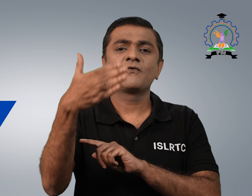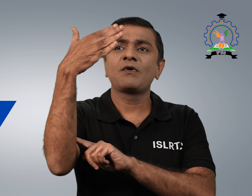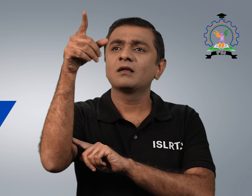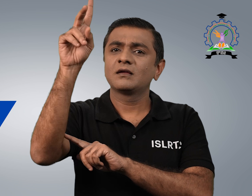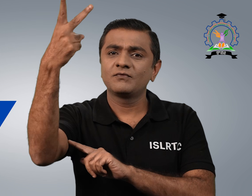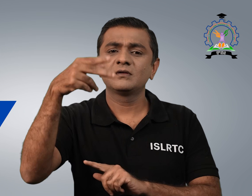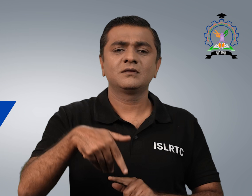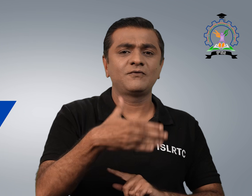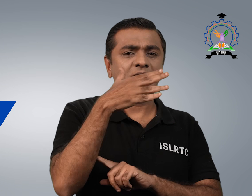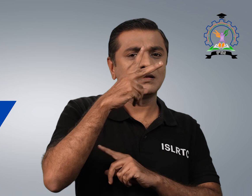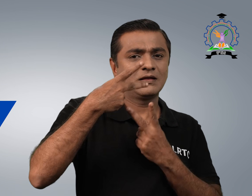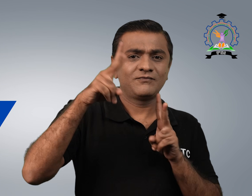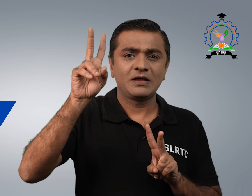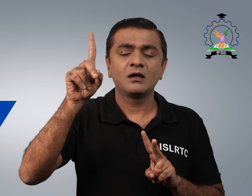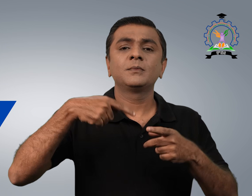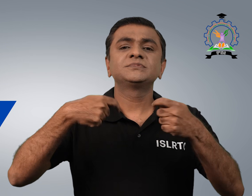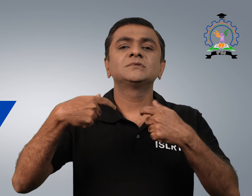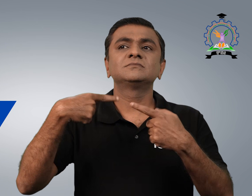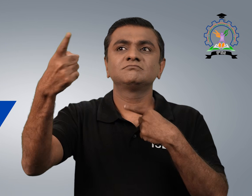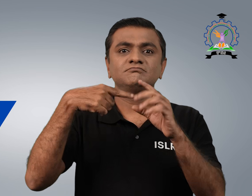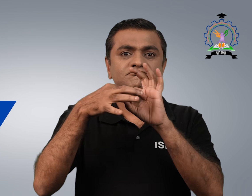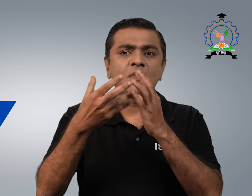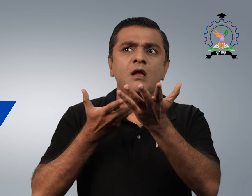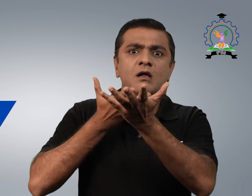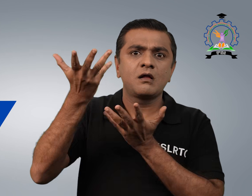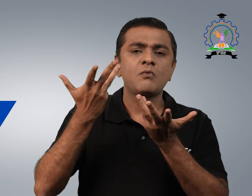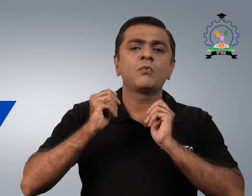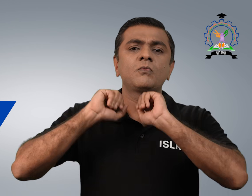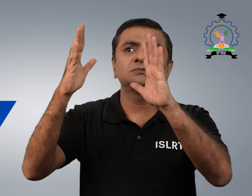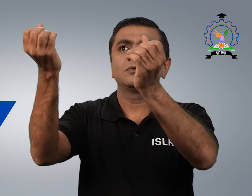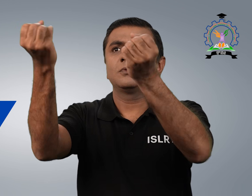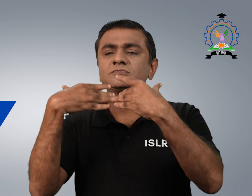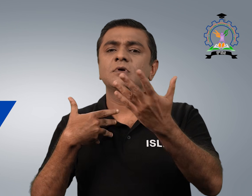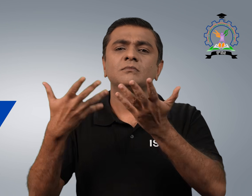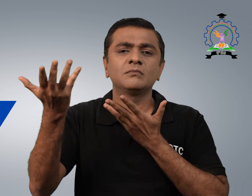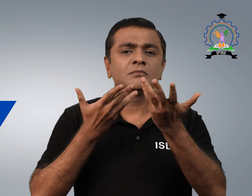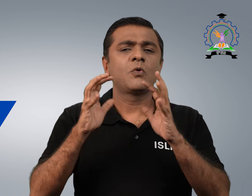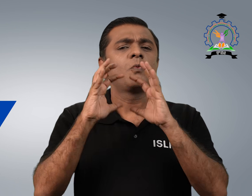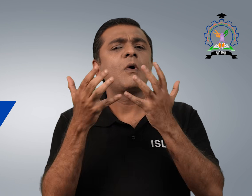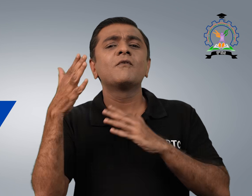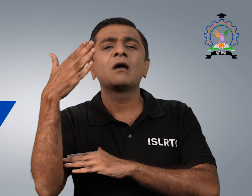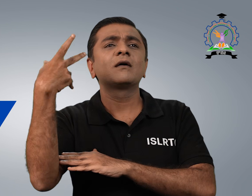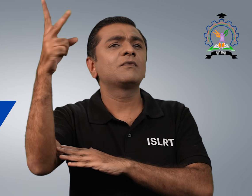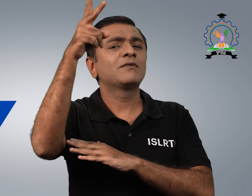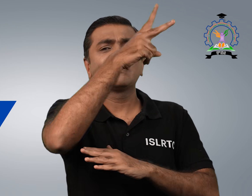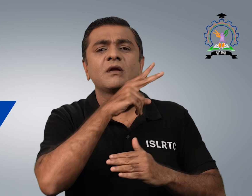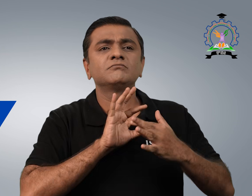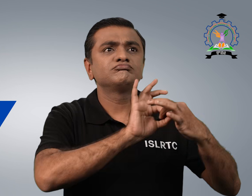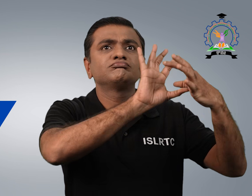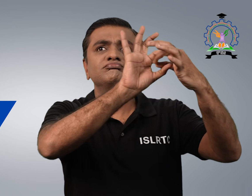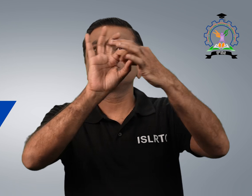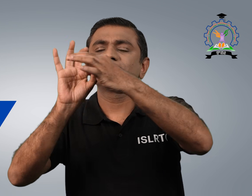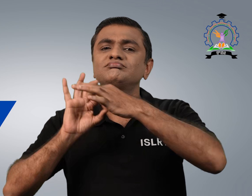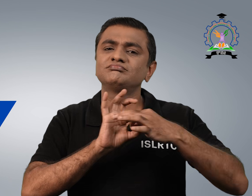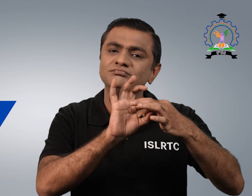Foreign affairs refers to a country's trade interactions, relationships, and import-export policies with other nations.